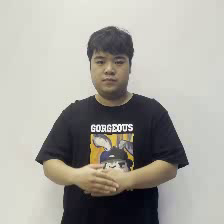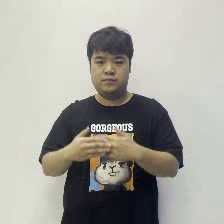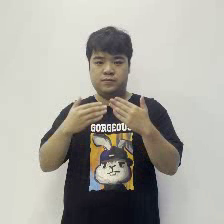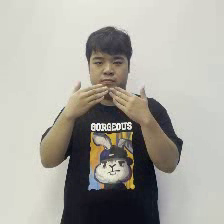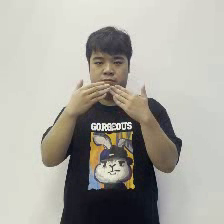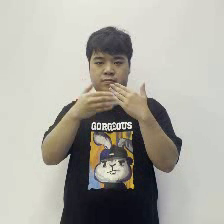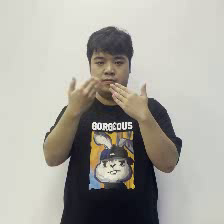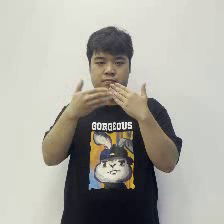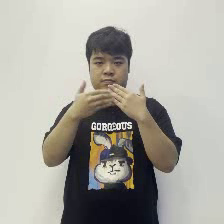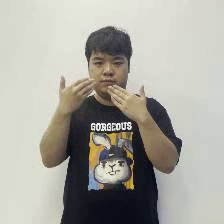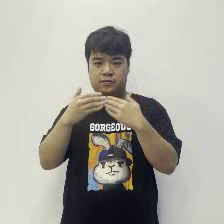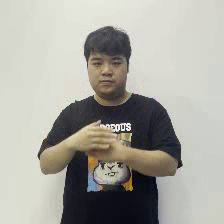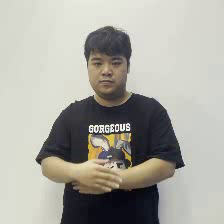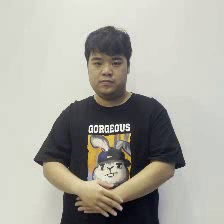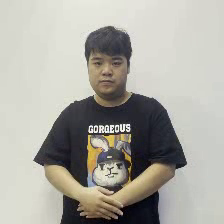Dễ